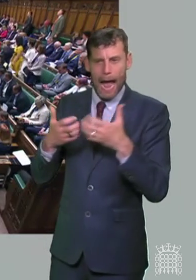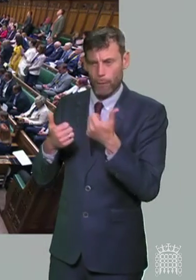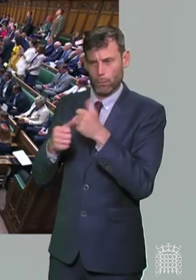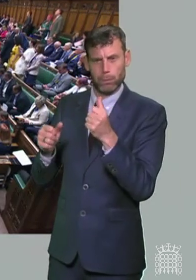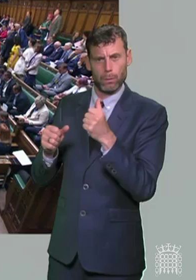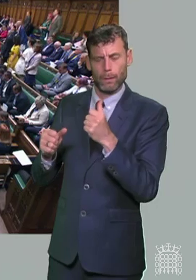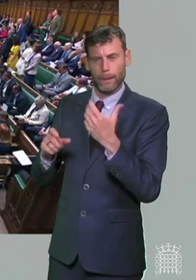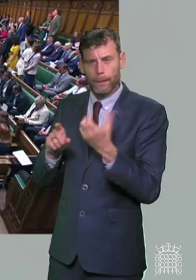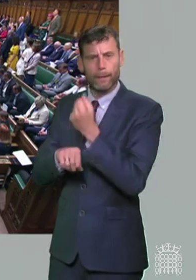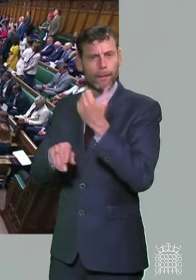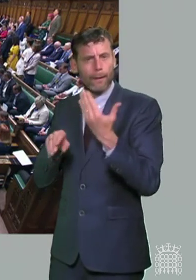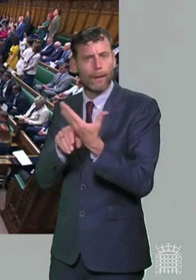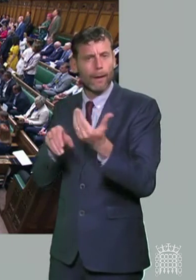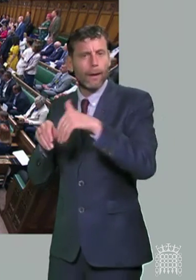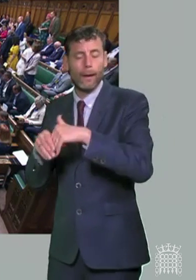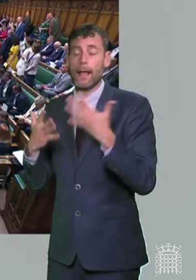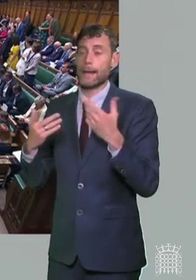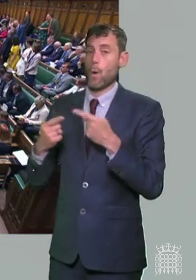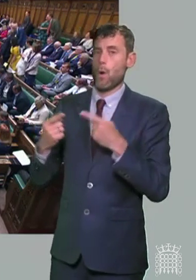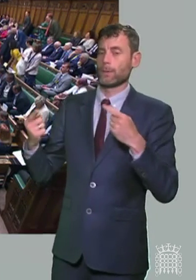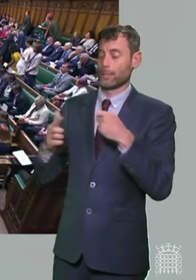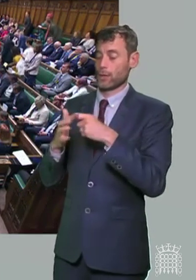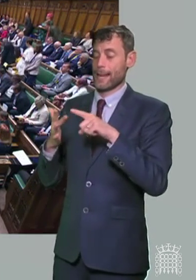We now come to the Leader of the Opposition, Keir Starmer.